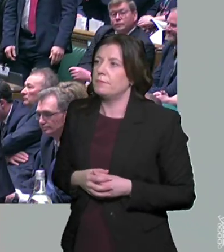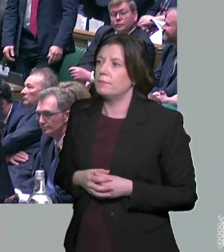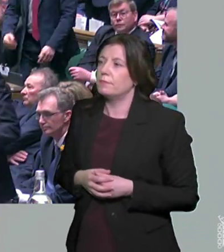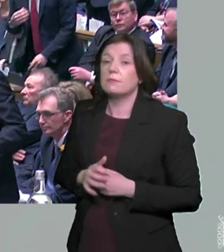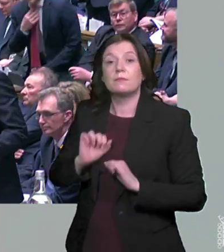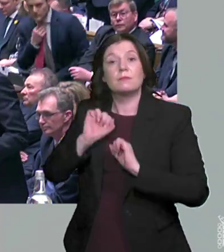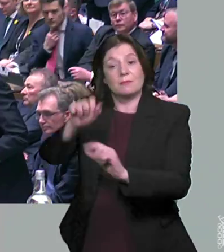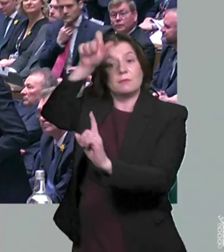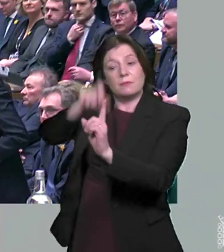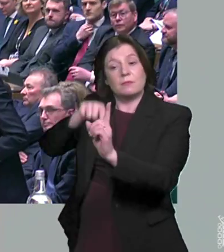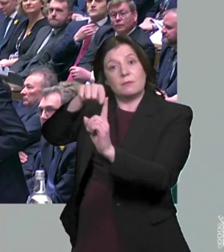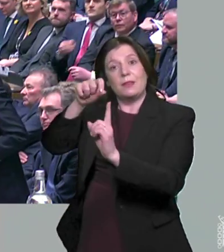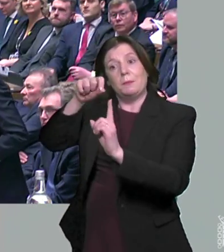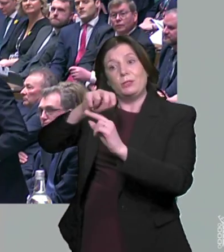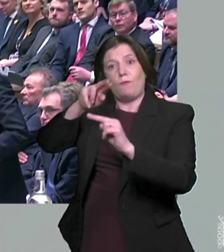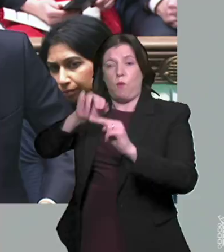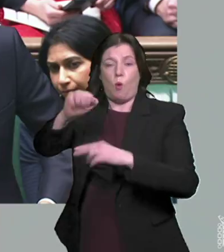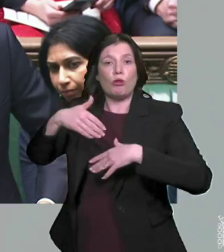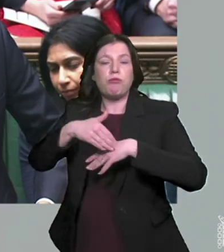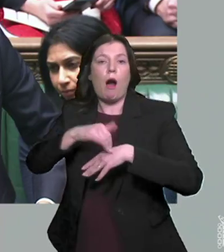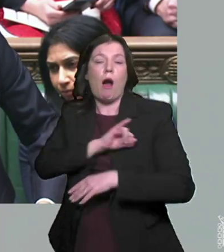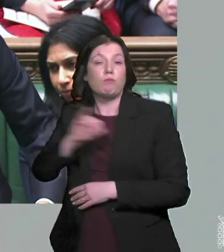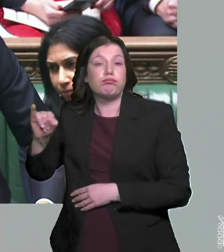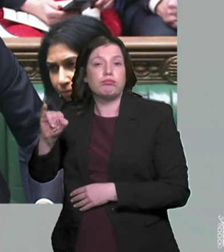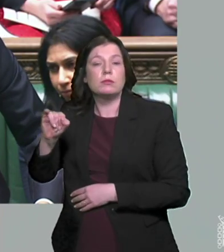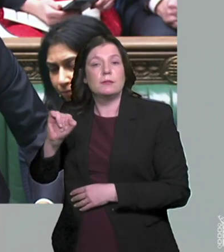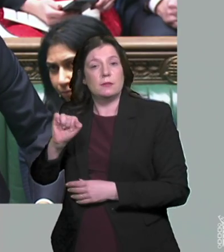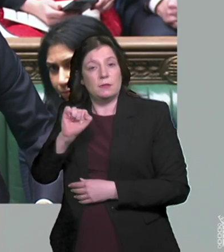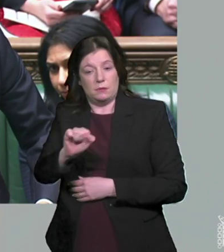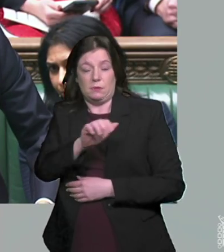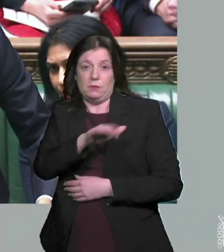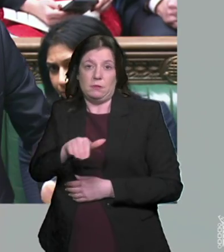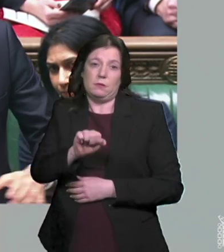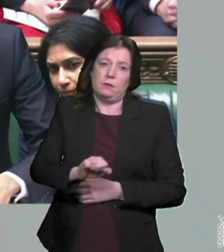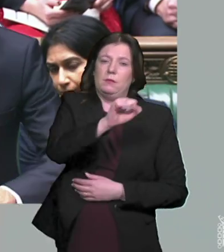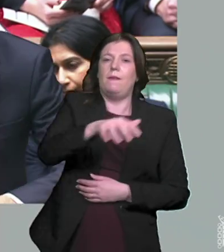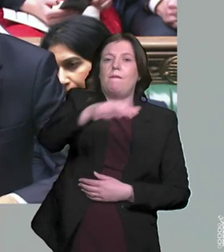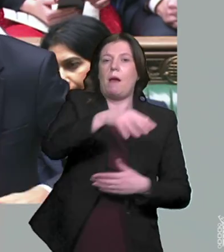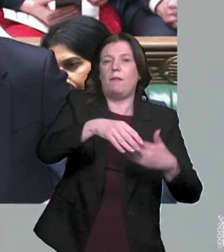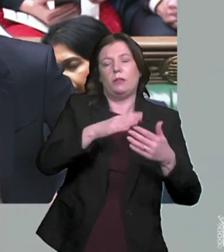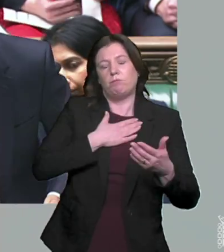Pitchfork’s crimes were heinous, and our thoughts remain with Lynda and Dawn’s friends and families.